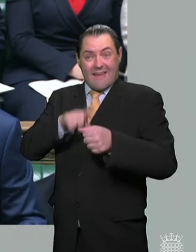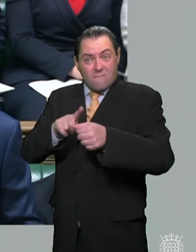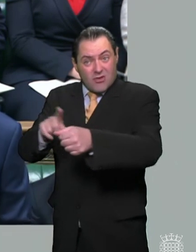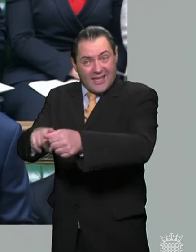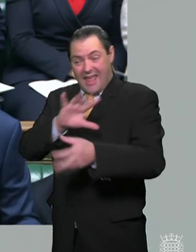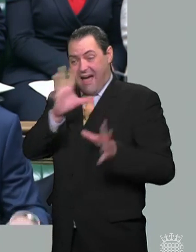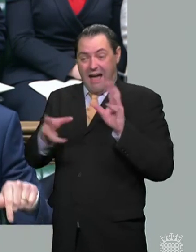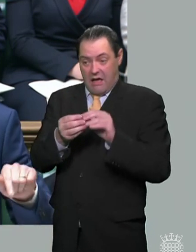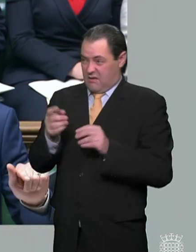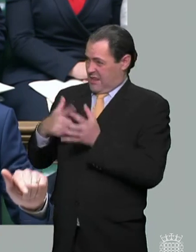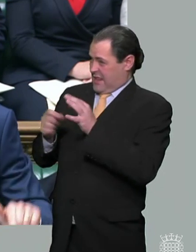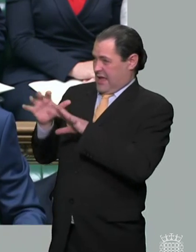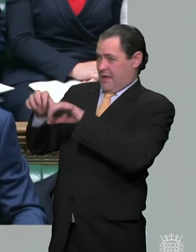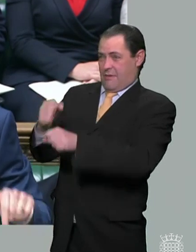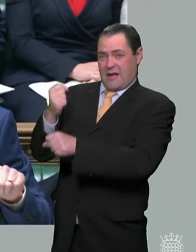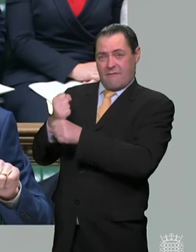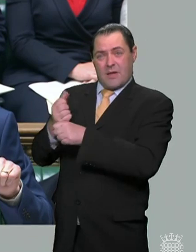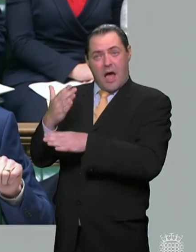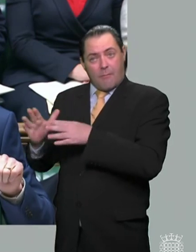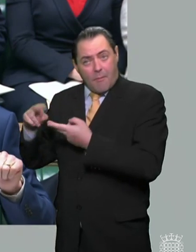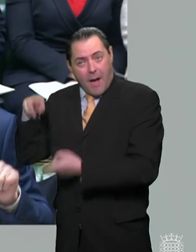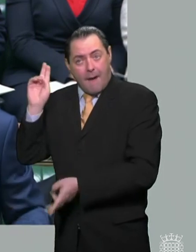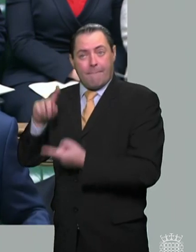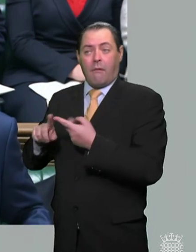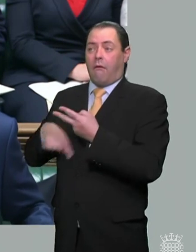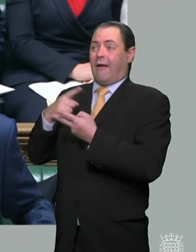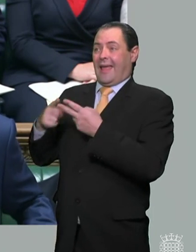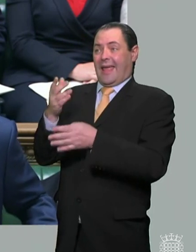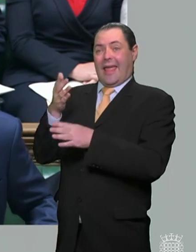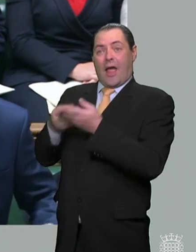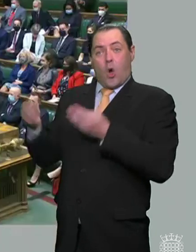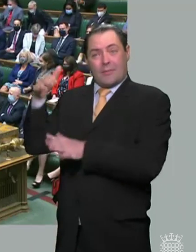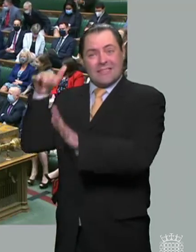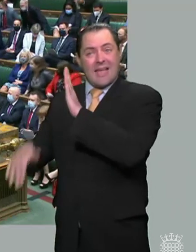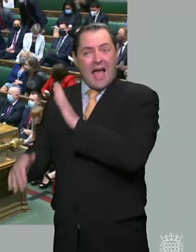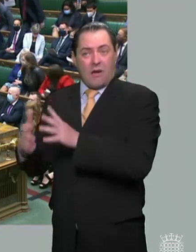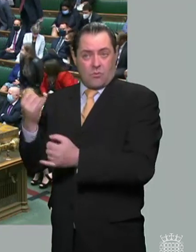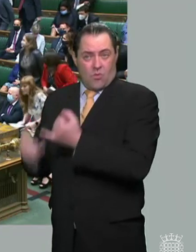When Labour takes office, unemployment goes up and the economy goes down.